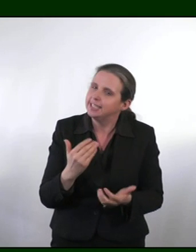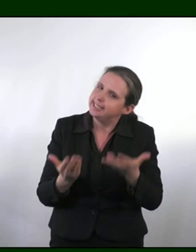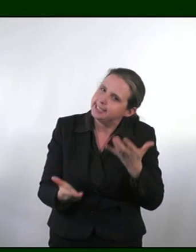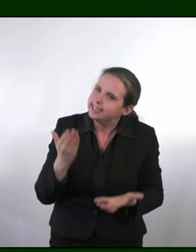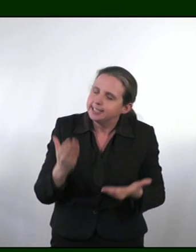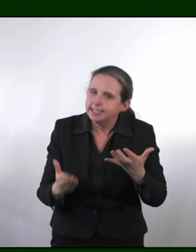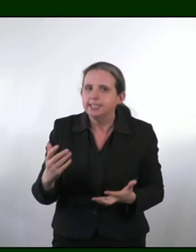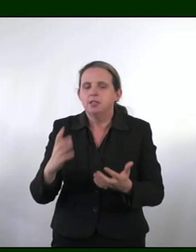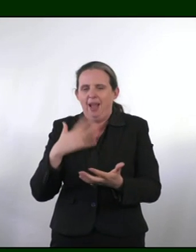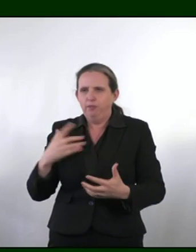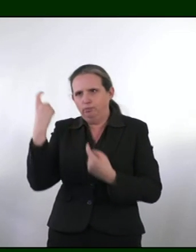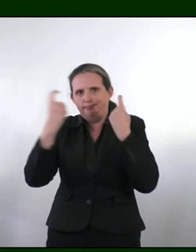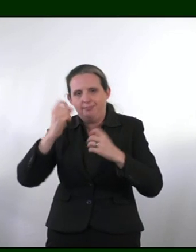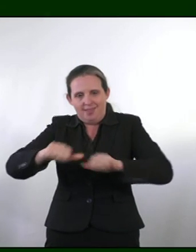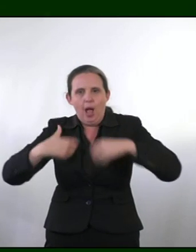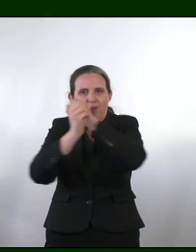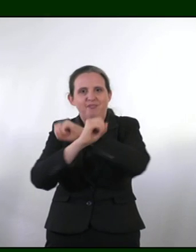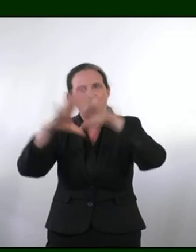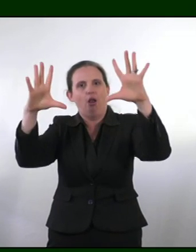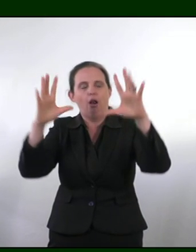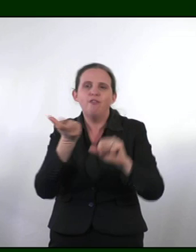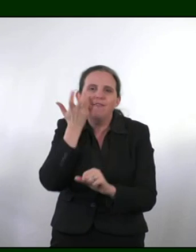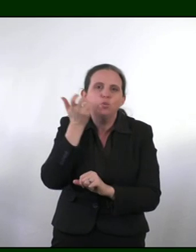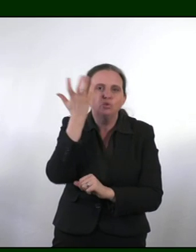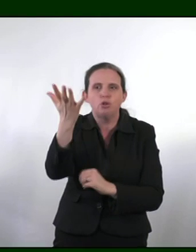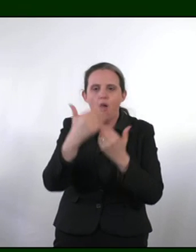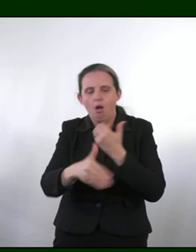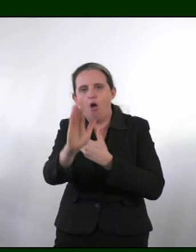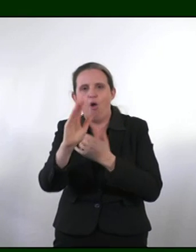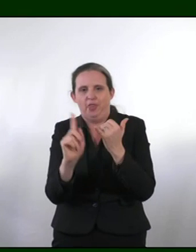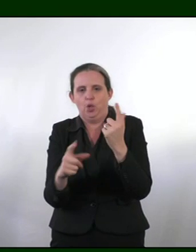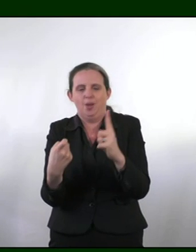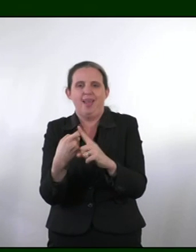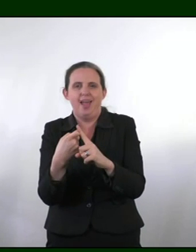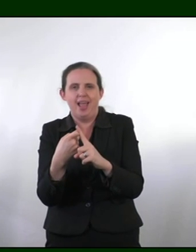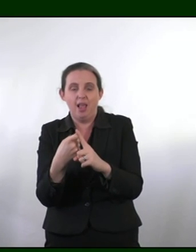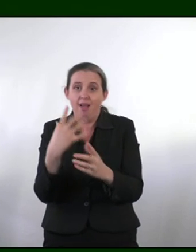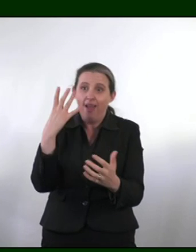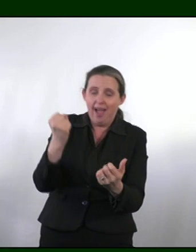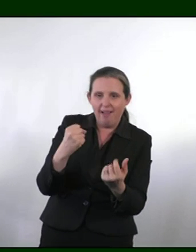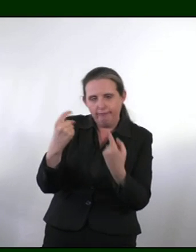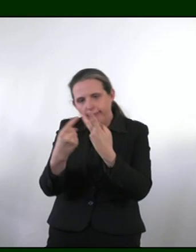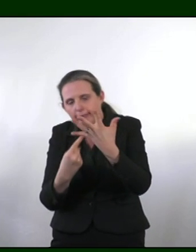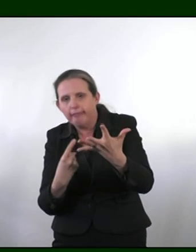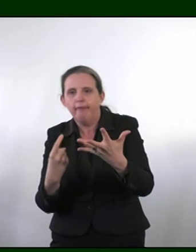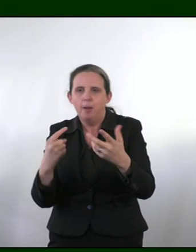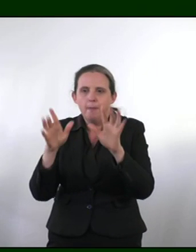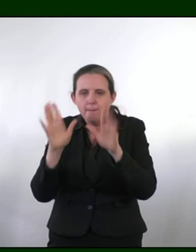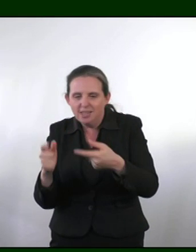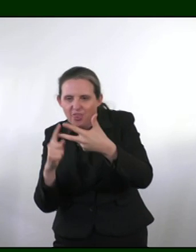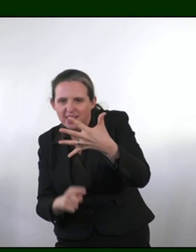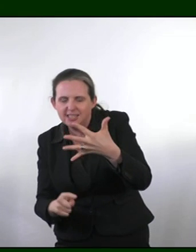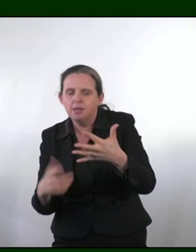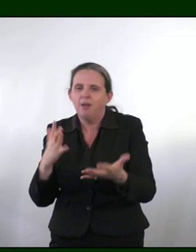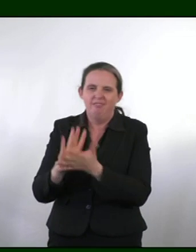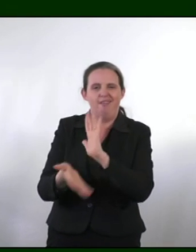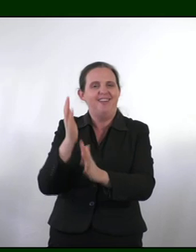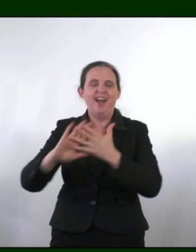When asked what our vision for the future of this country is, we cannot point to a shopping list of announcements and feel that the job is done.